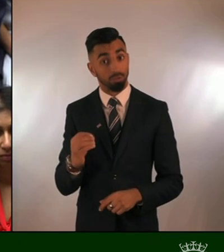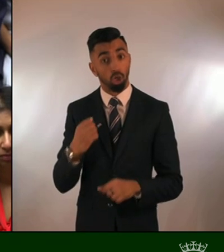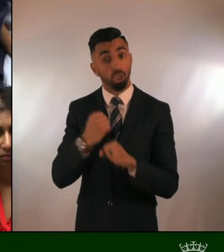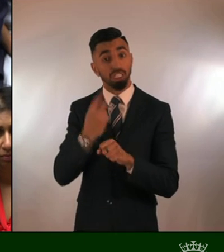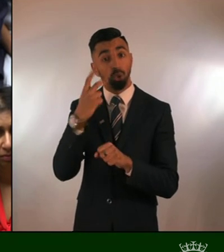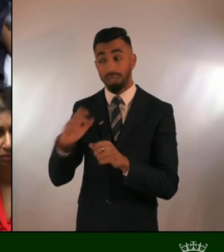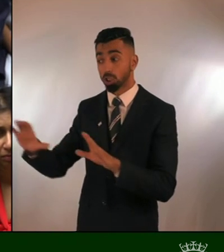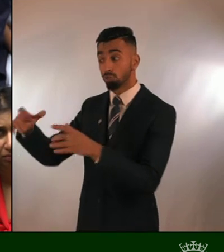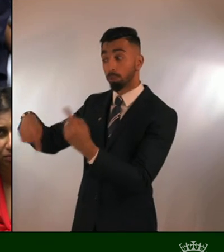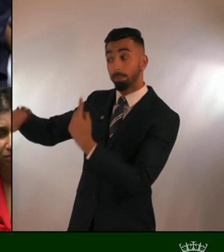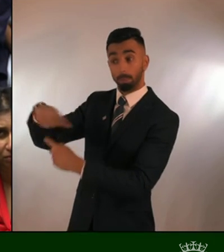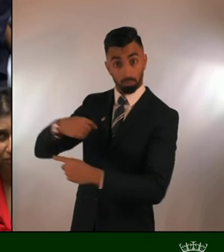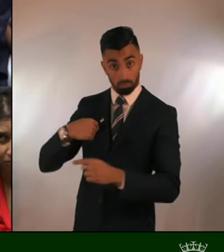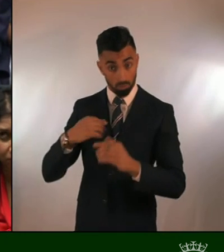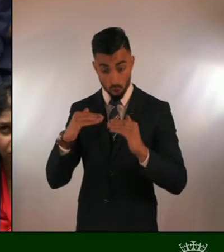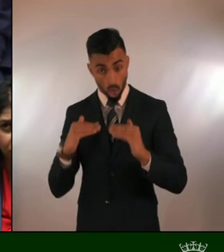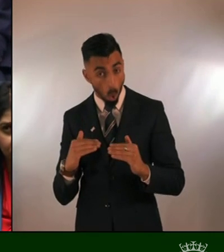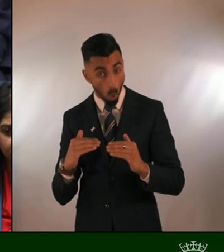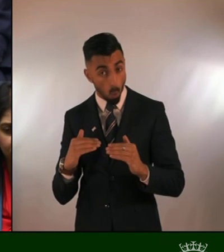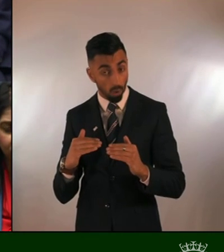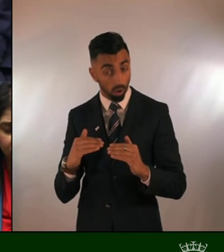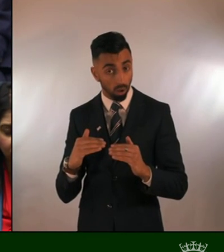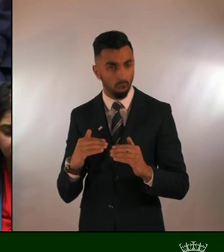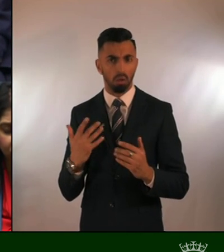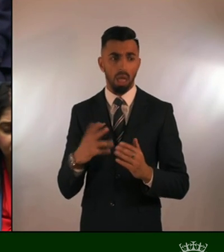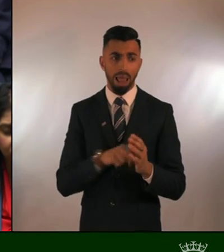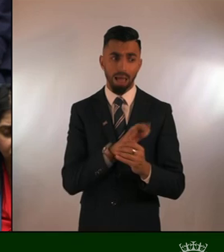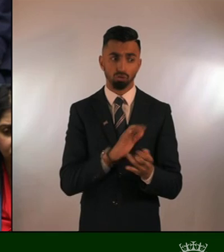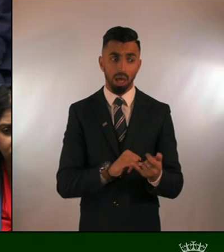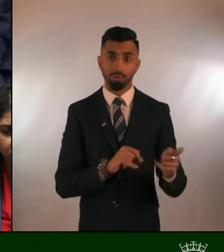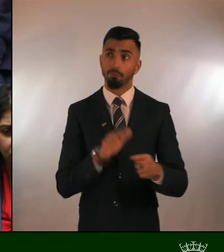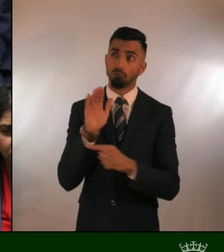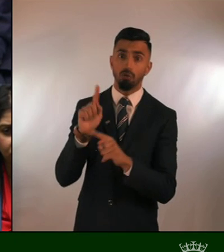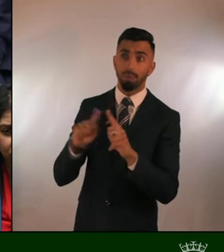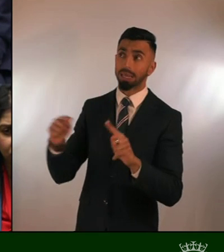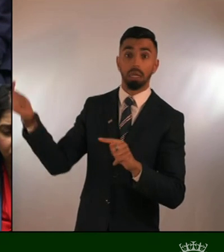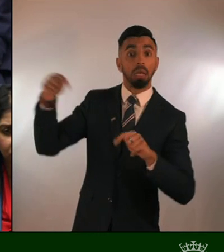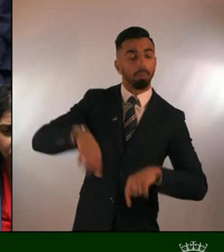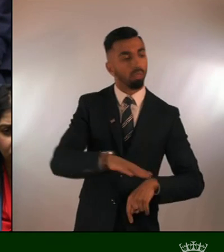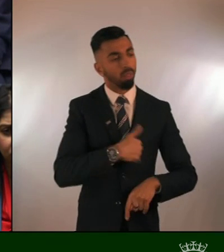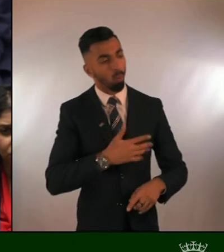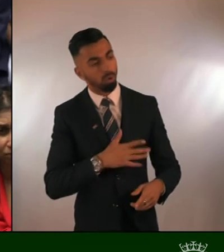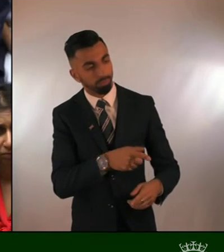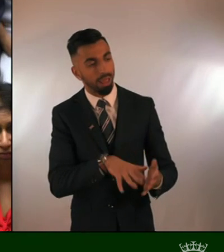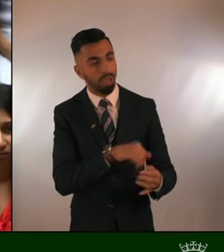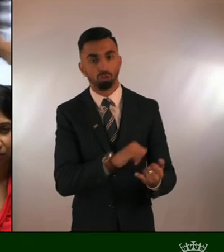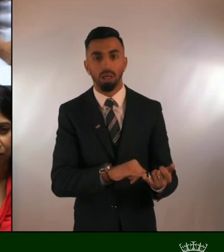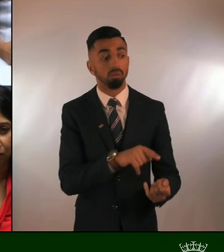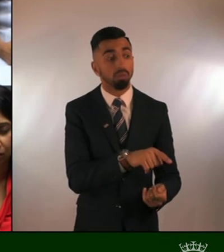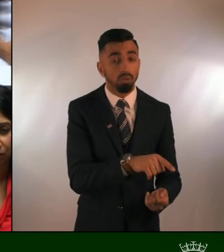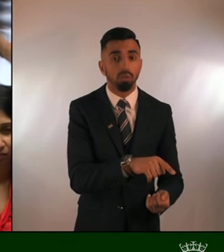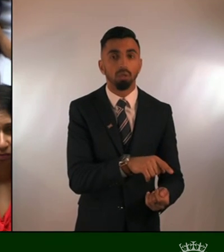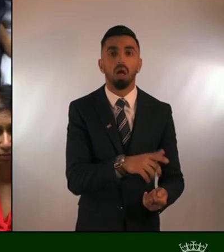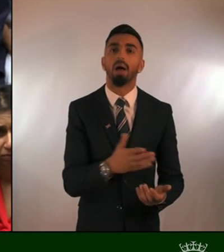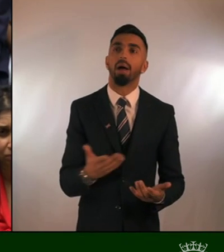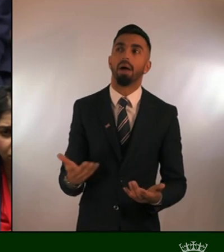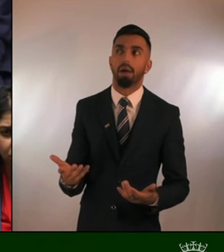Migrants benefit from our NHS, and we all want them to do so, but it is right that what people get out, they also put in.